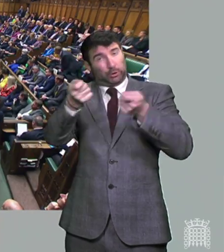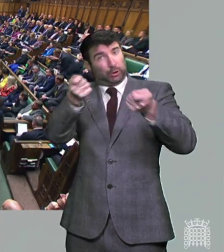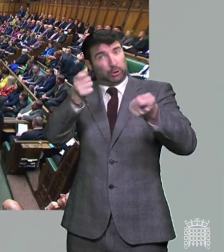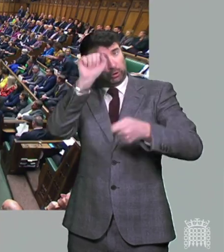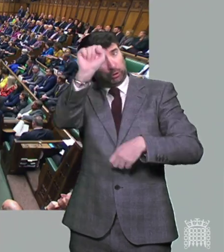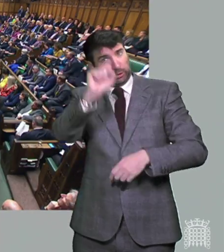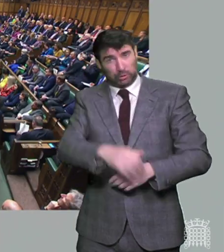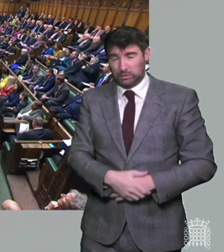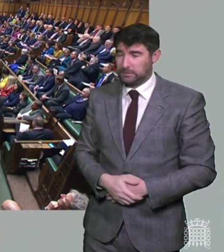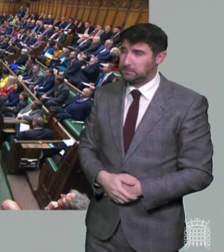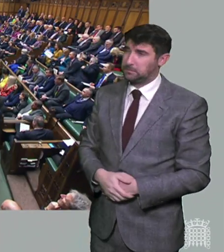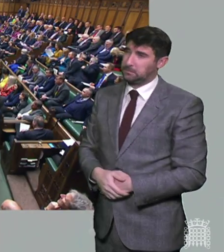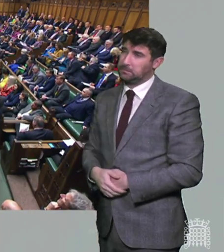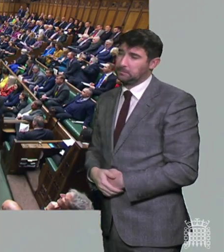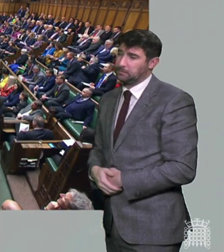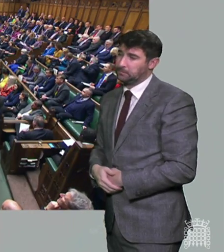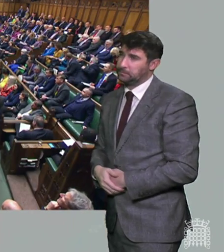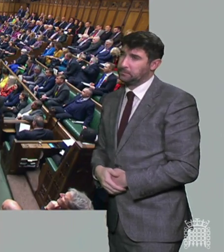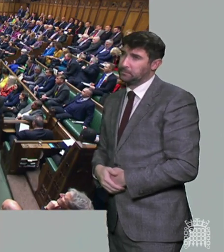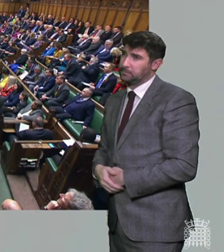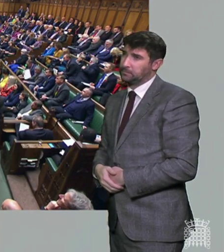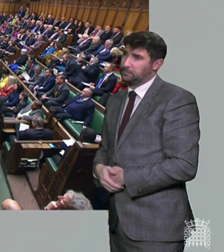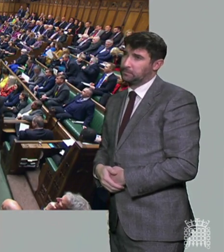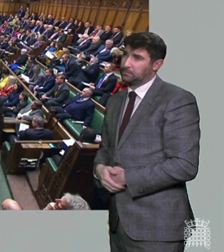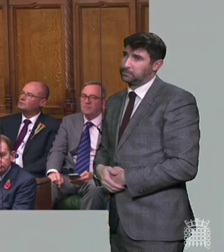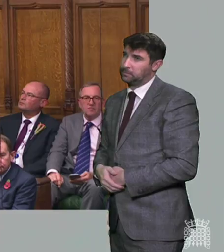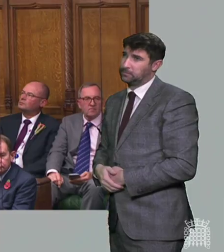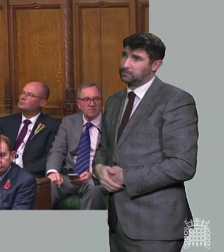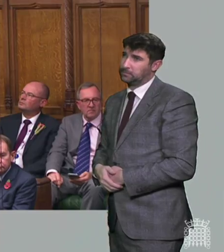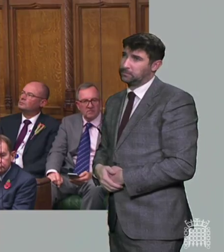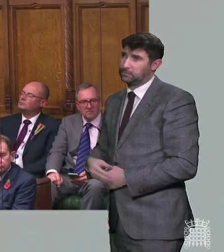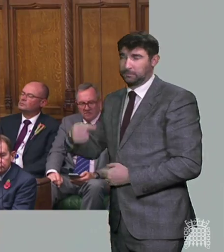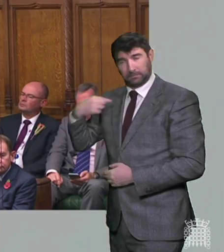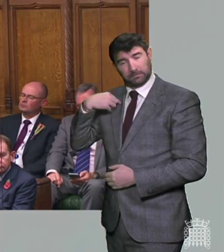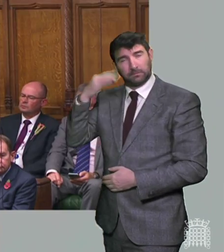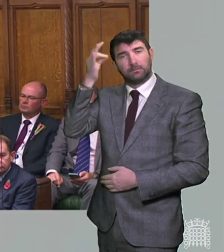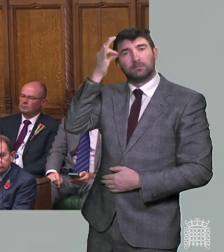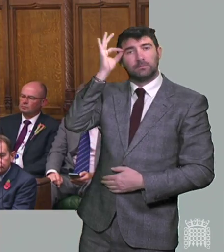I was visited at one of my surgeries by my constituent, Aaron Horsey.